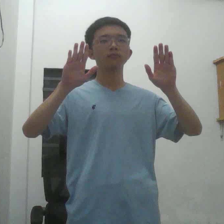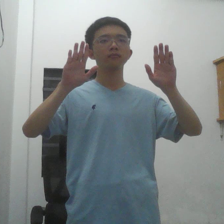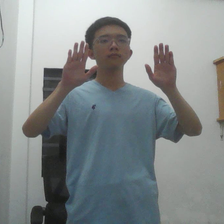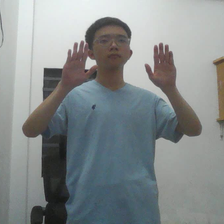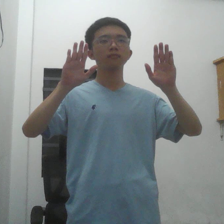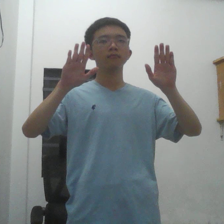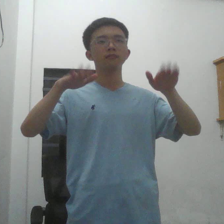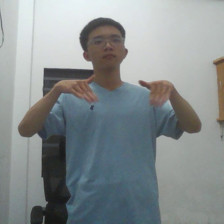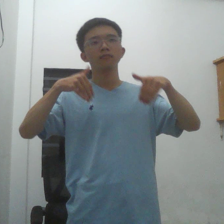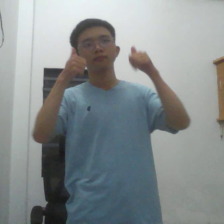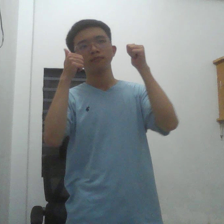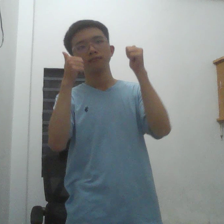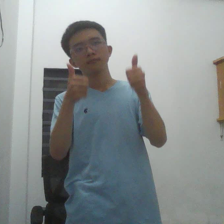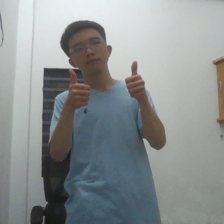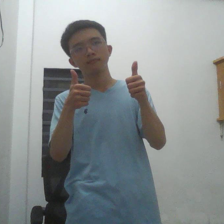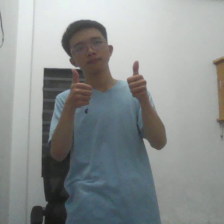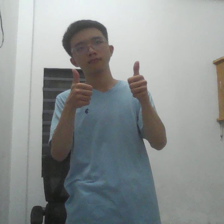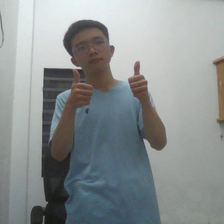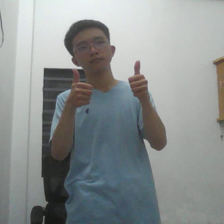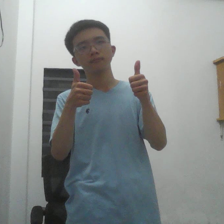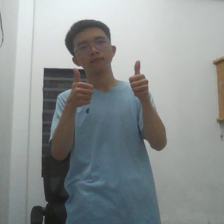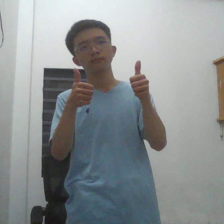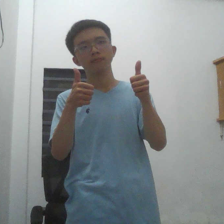tuyet voi